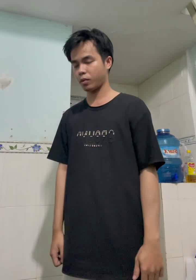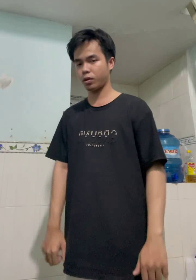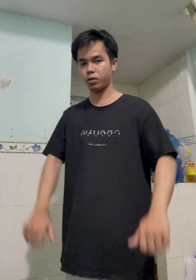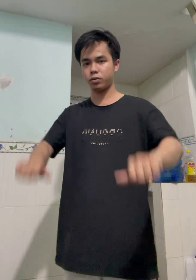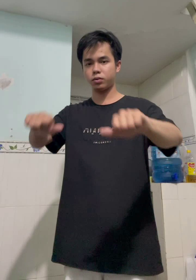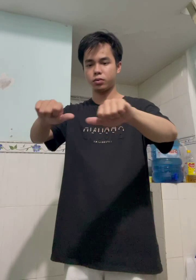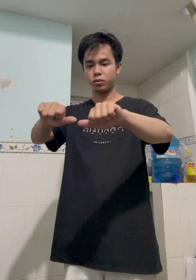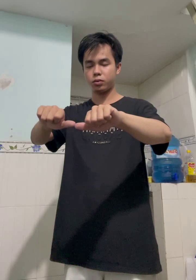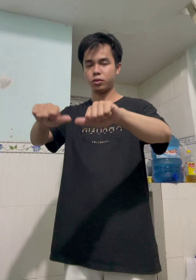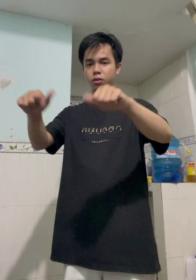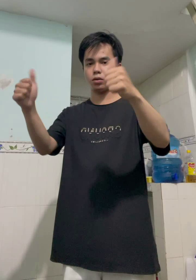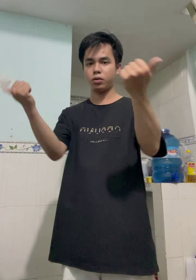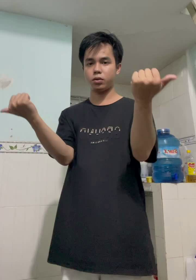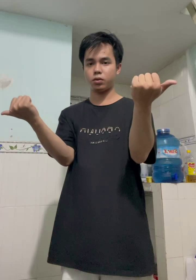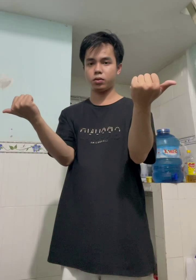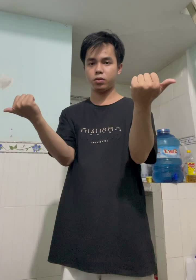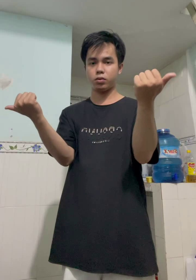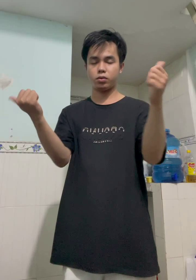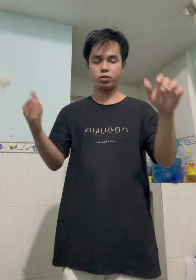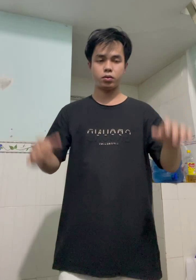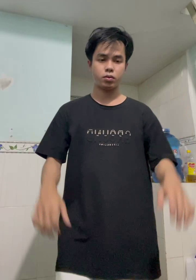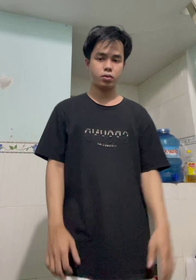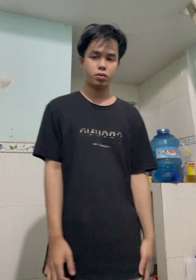o dau